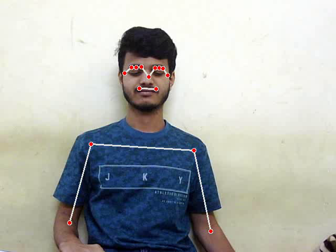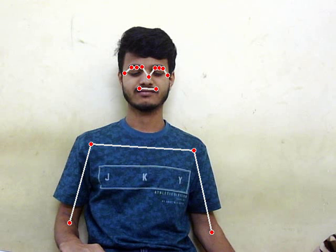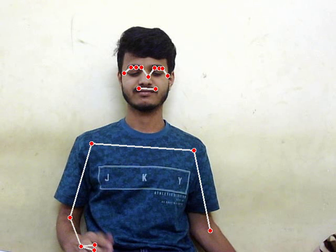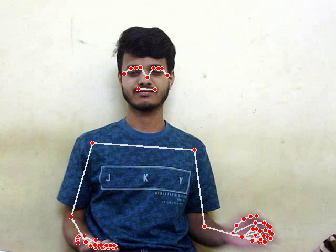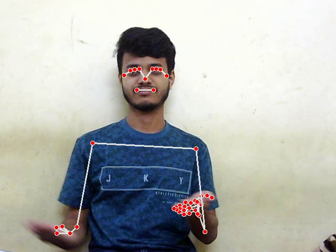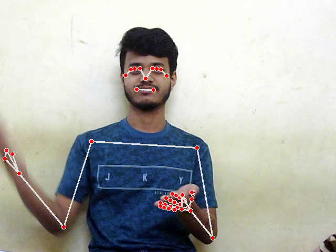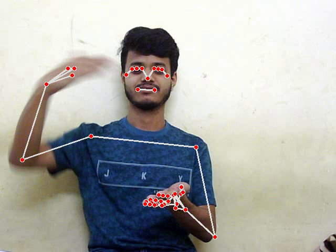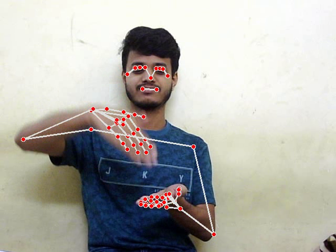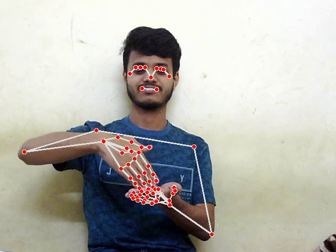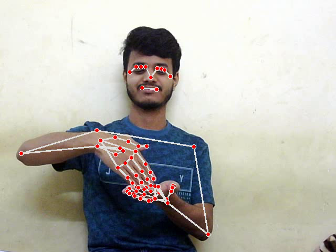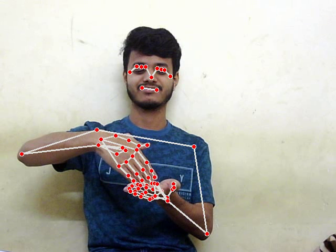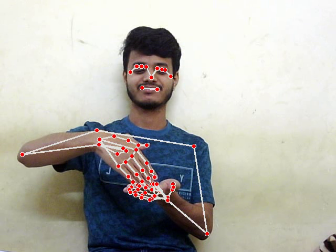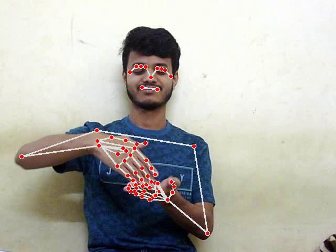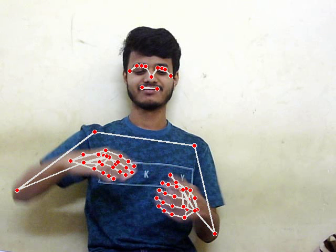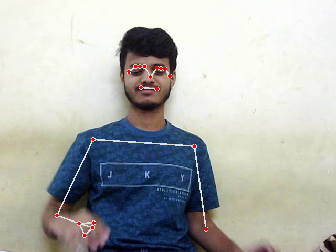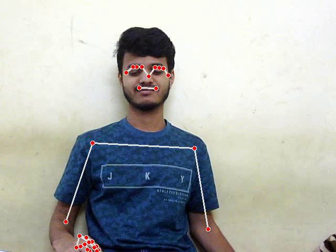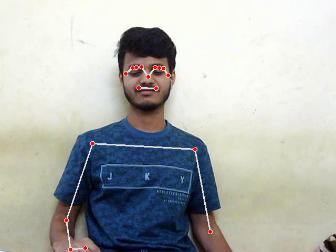again